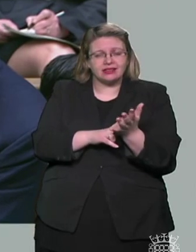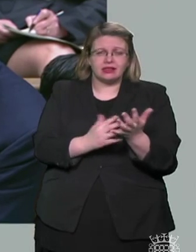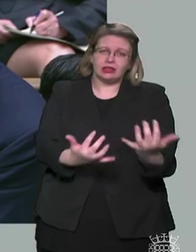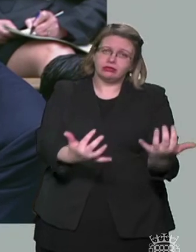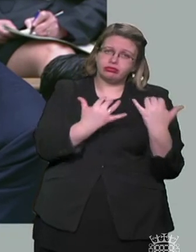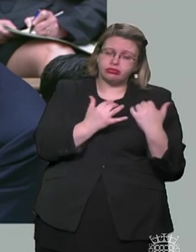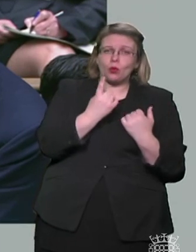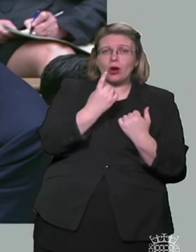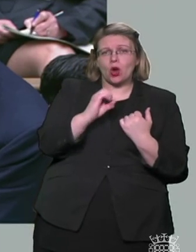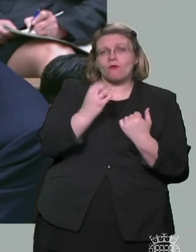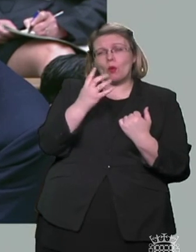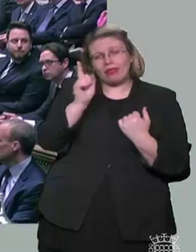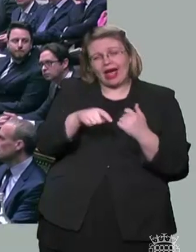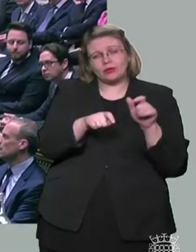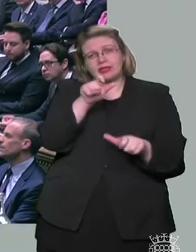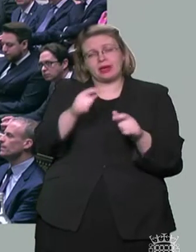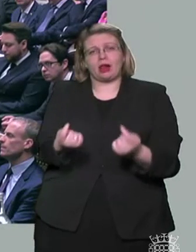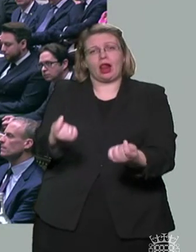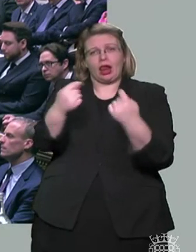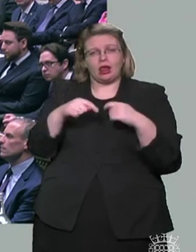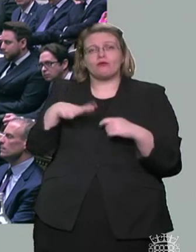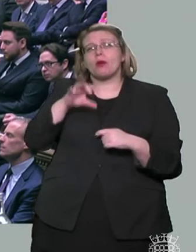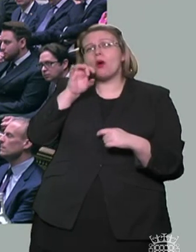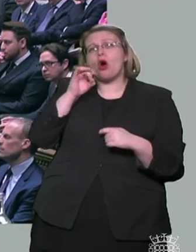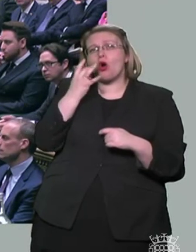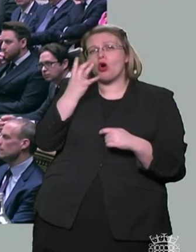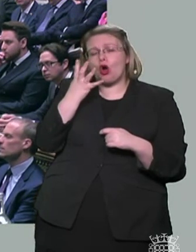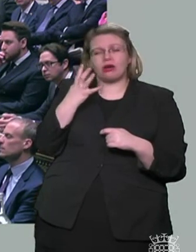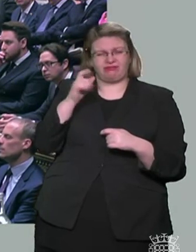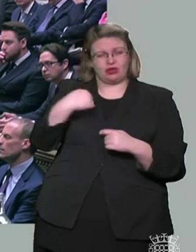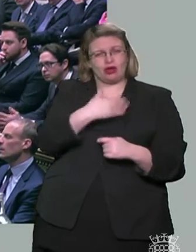We have 104,000 applications from the Hong Kong Chinese.